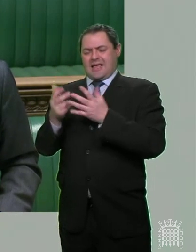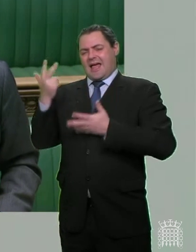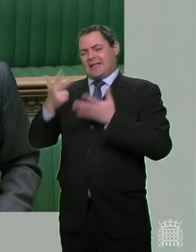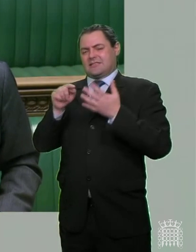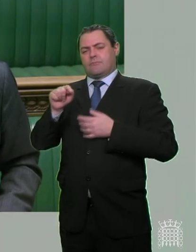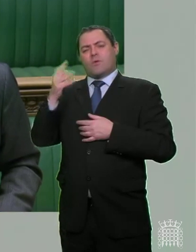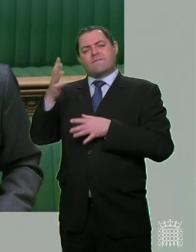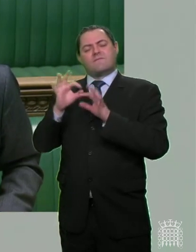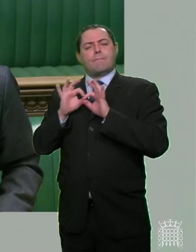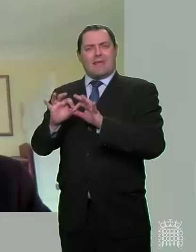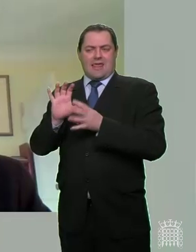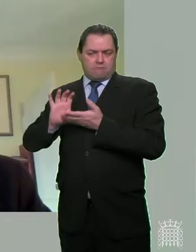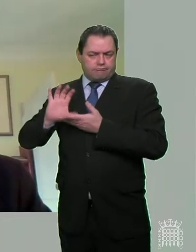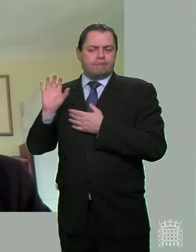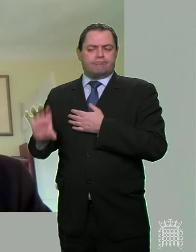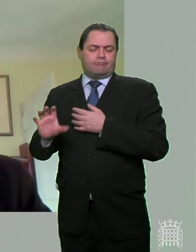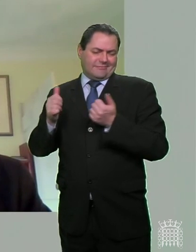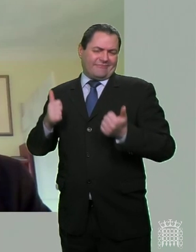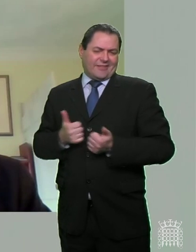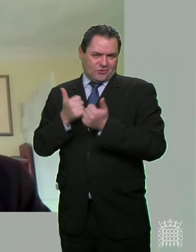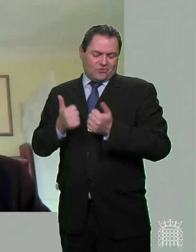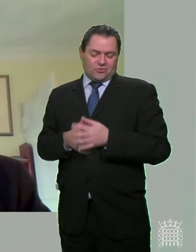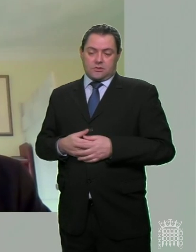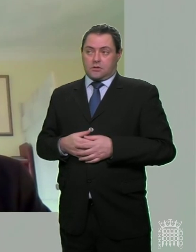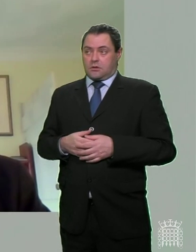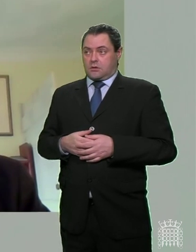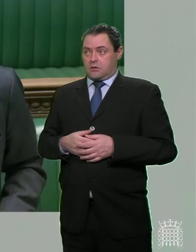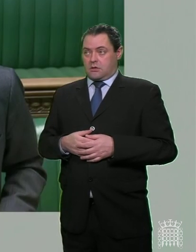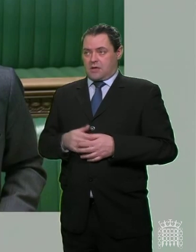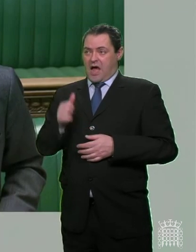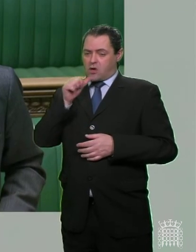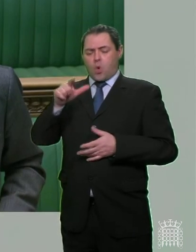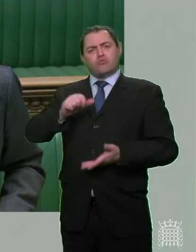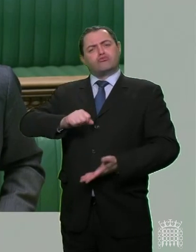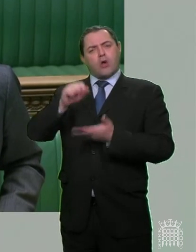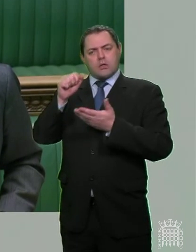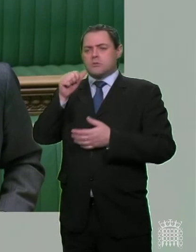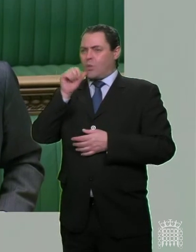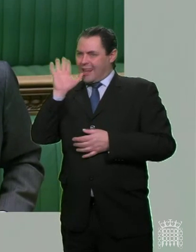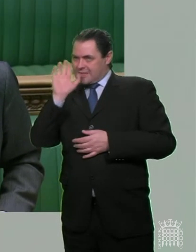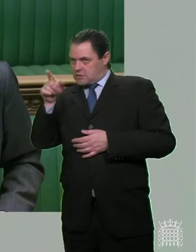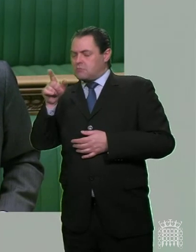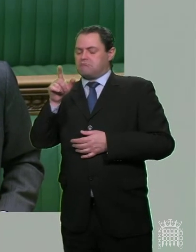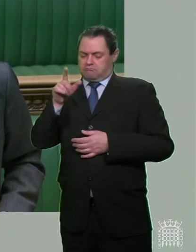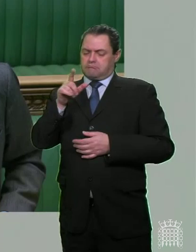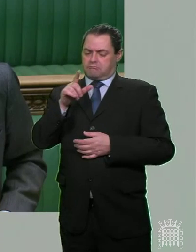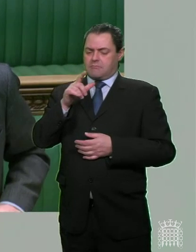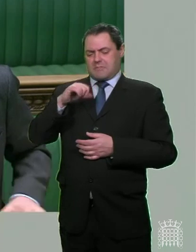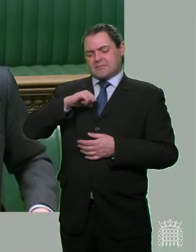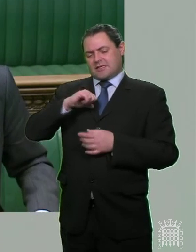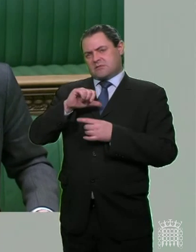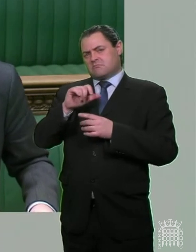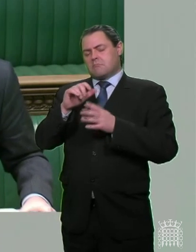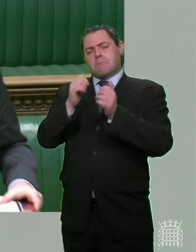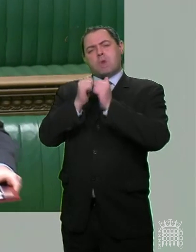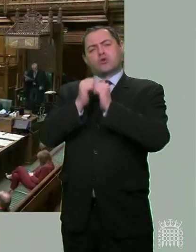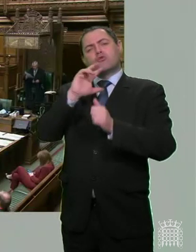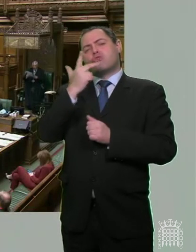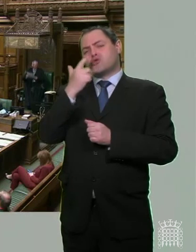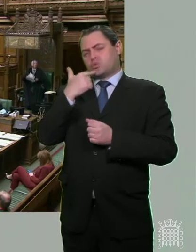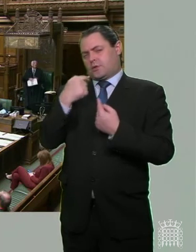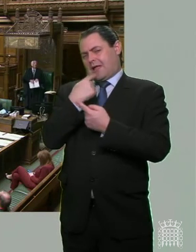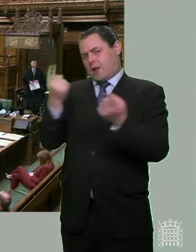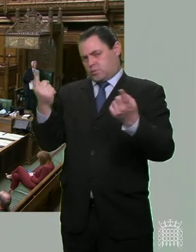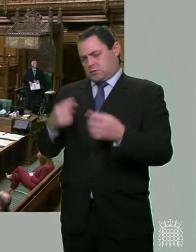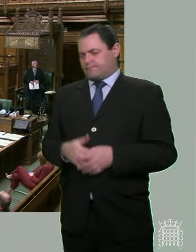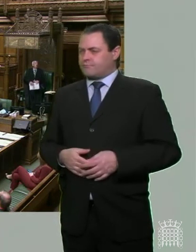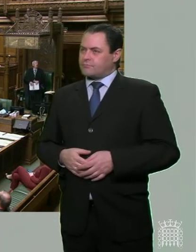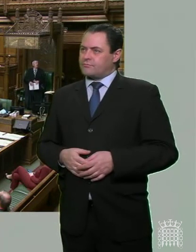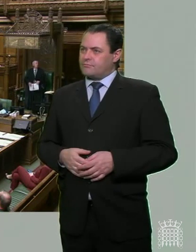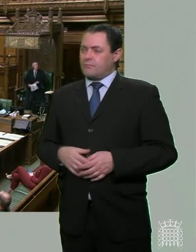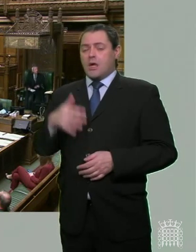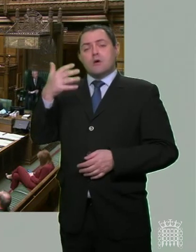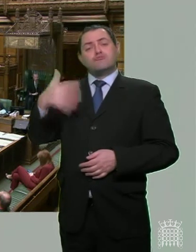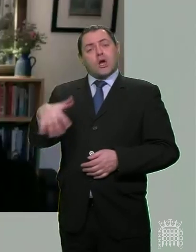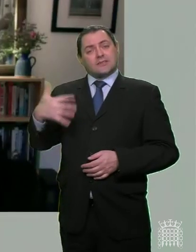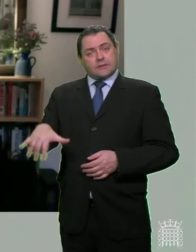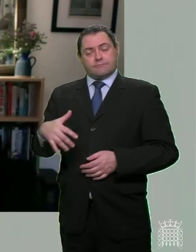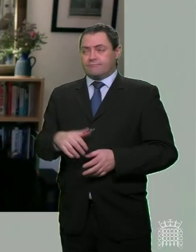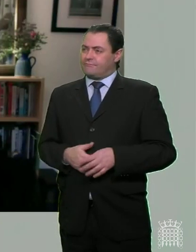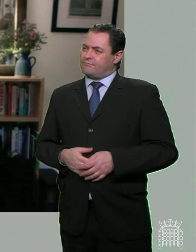But the ideas that he suggests will, I know, be taken up by my right honourable Friend the Chancellor, and he can expect to hear more on 3 March.